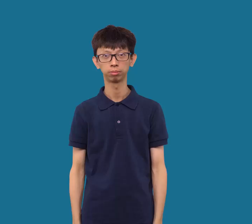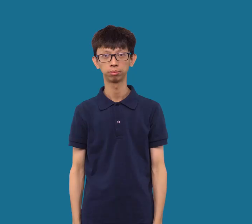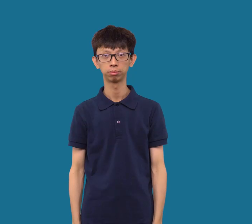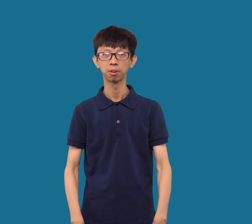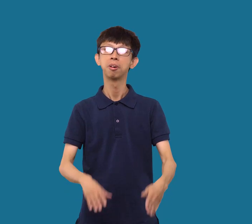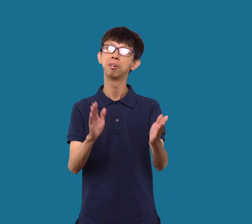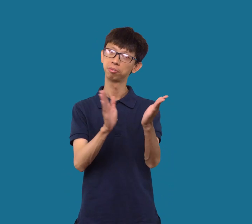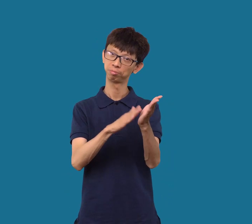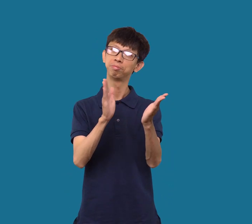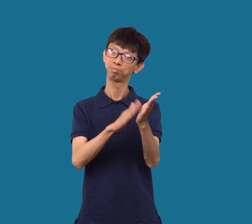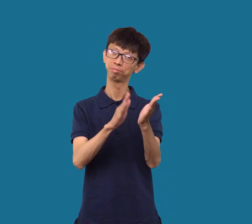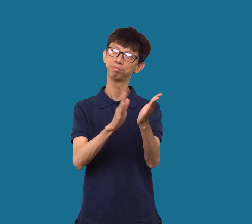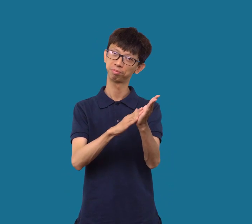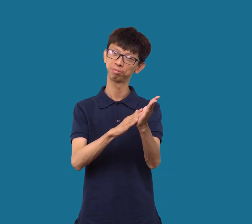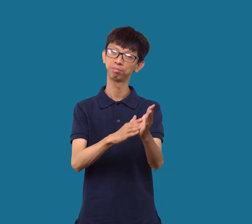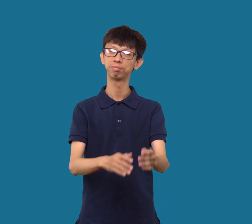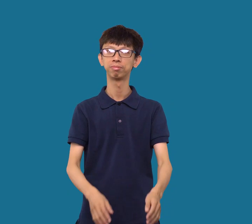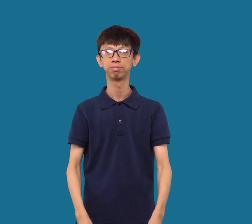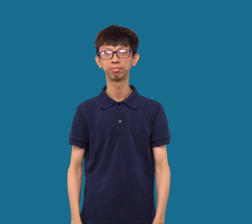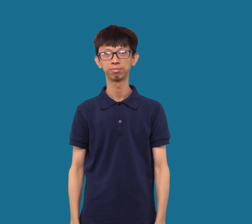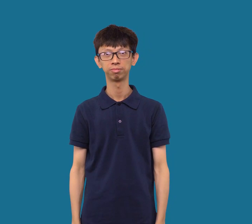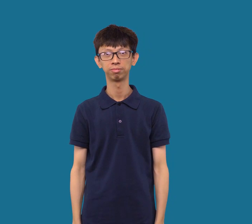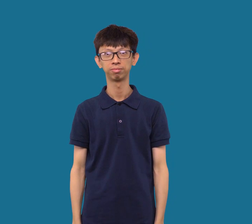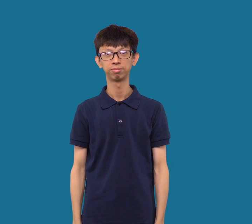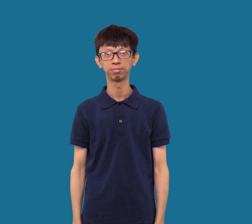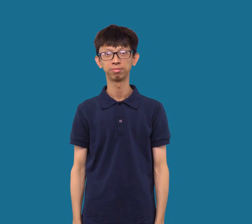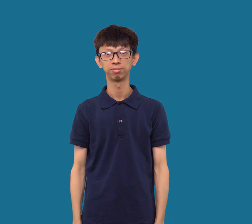khen